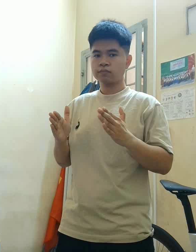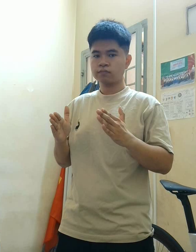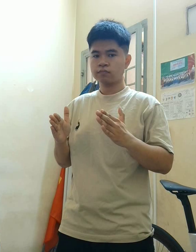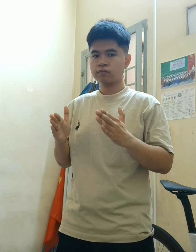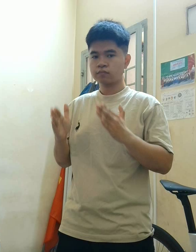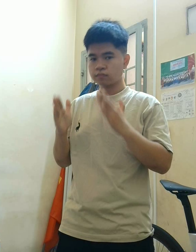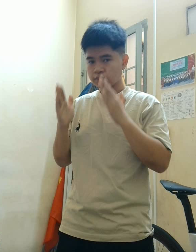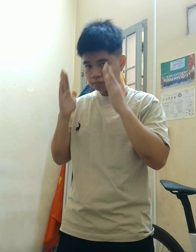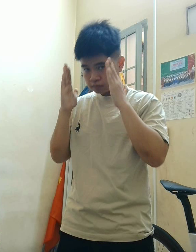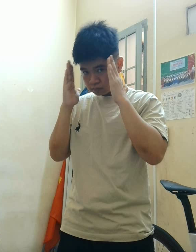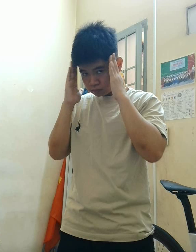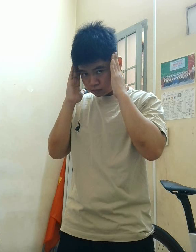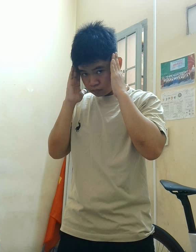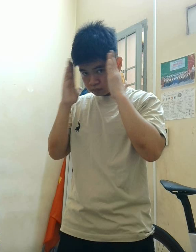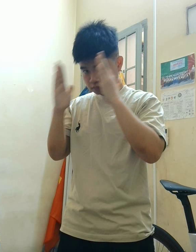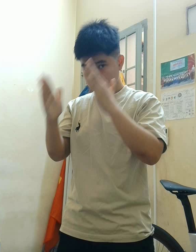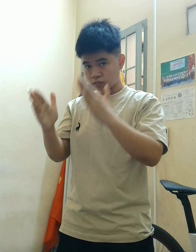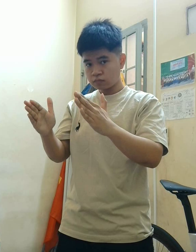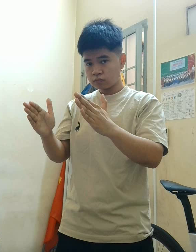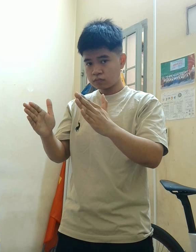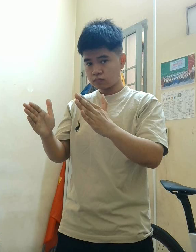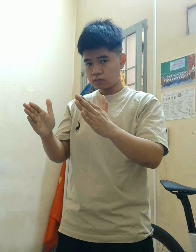quan tam